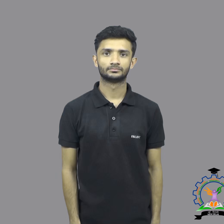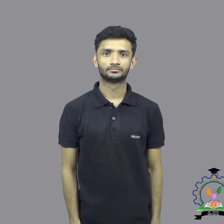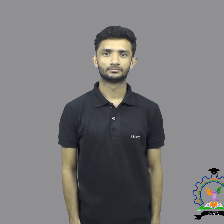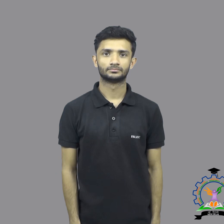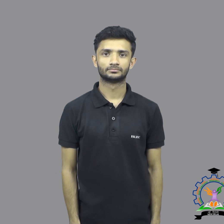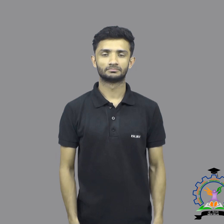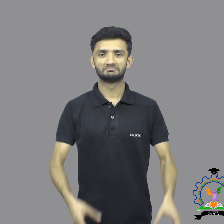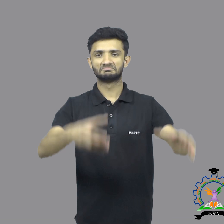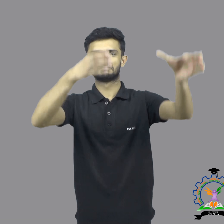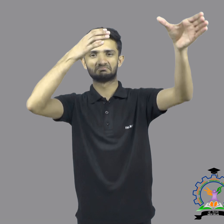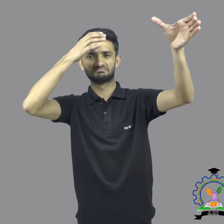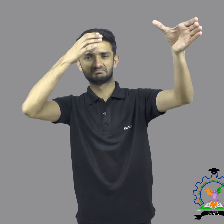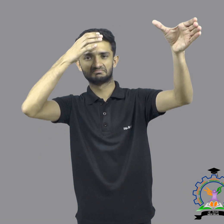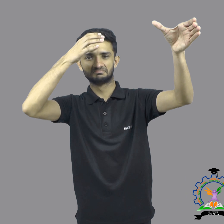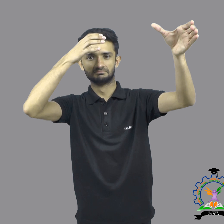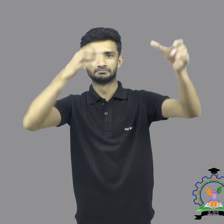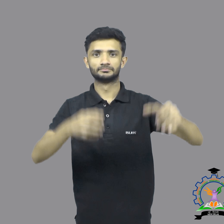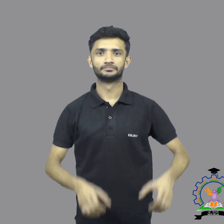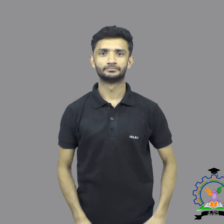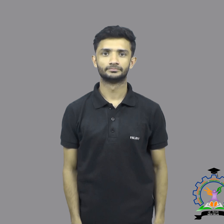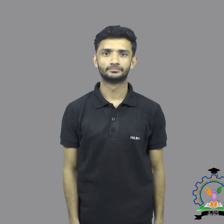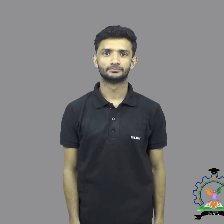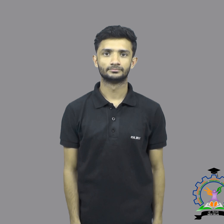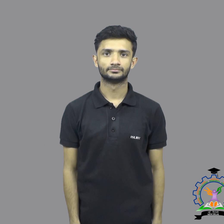Intelligence Knowledge